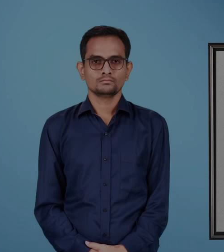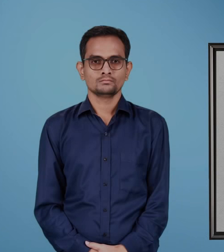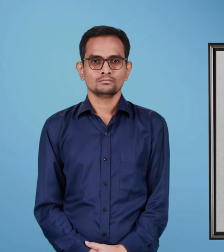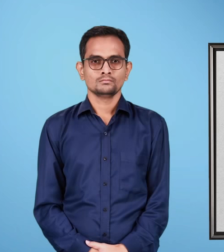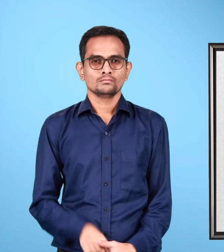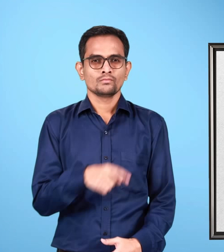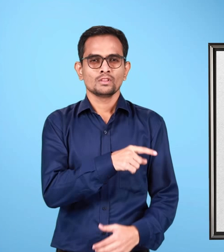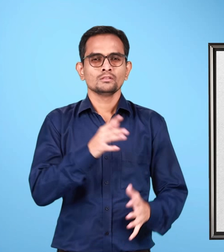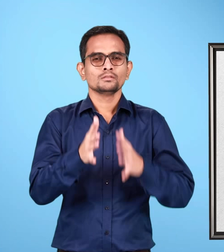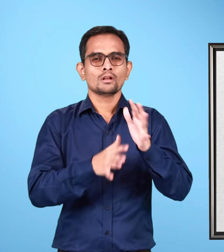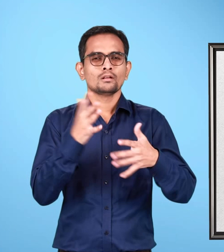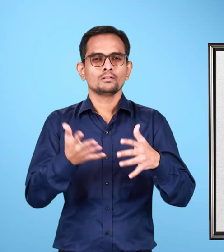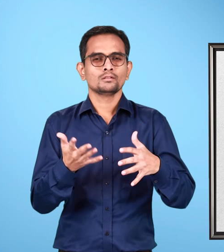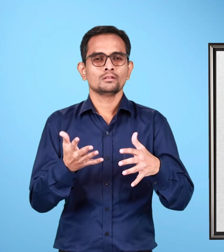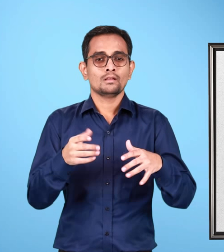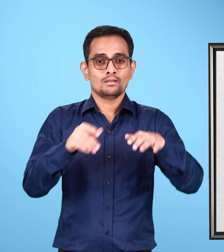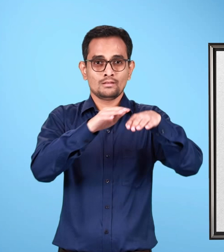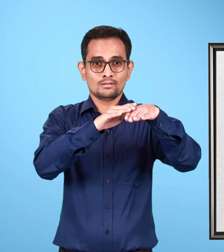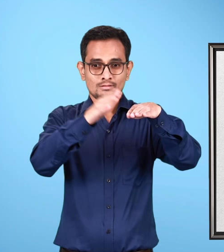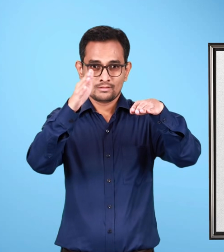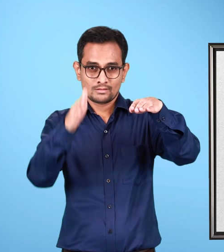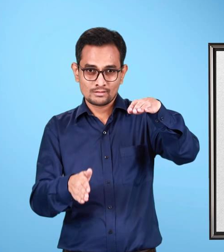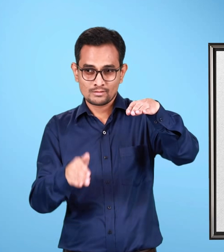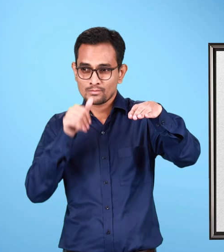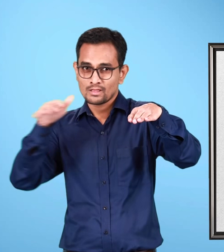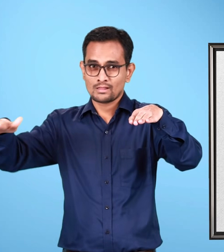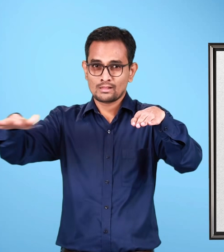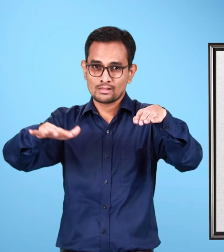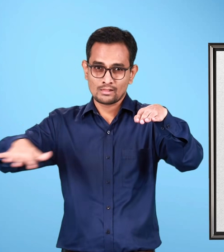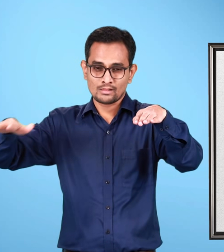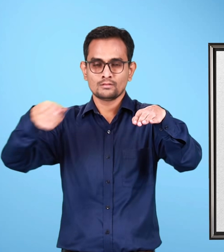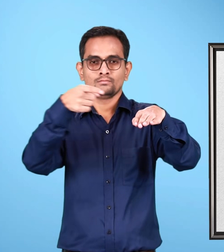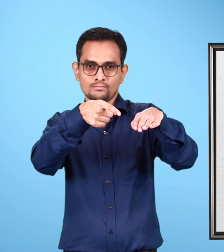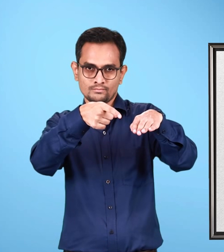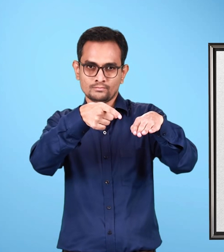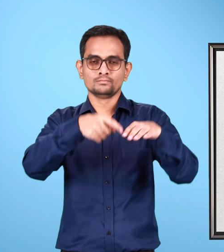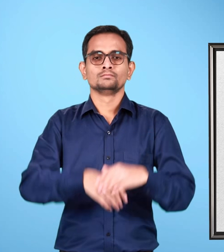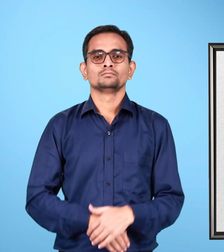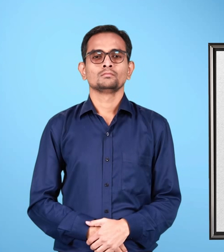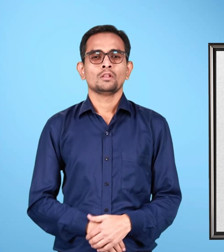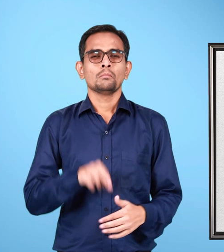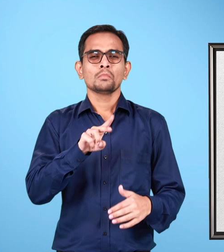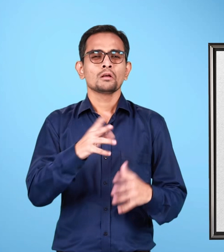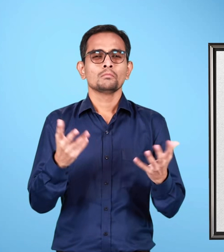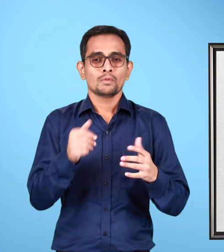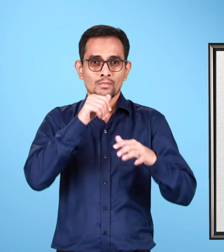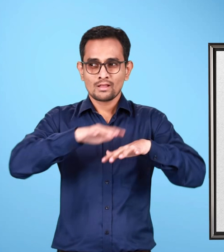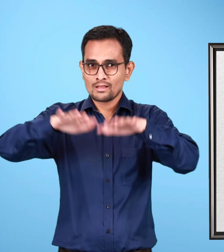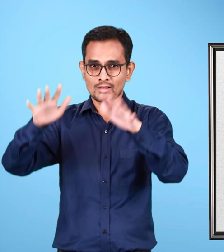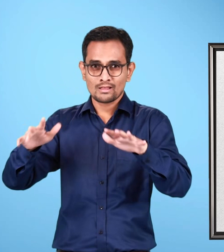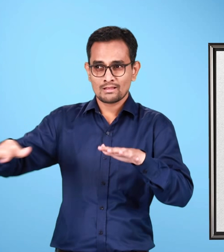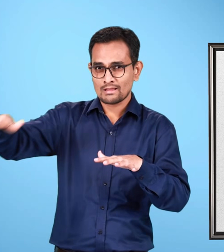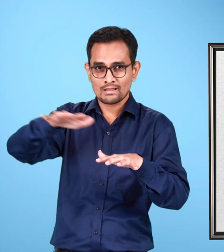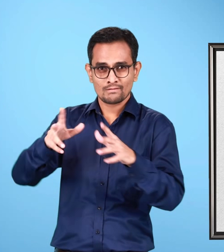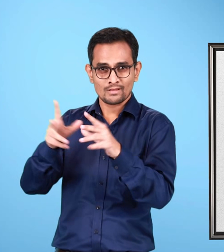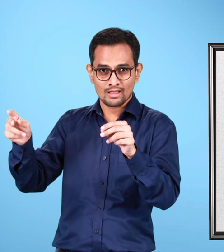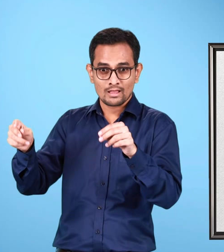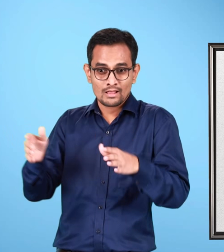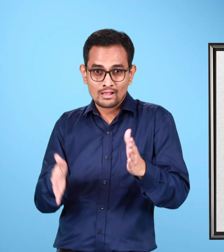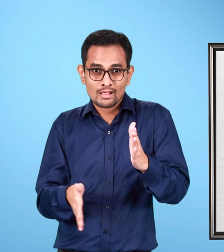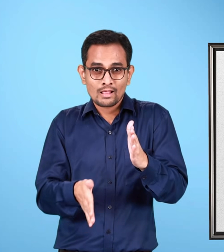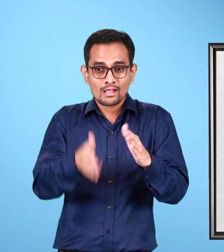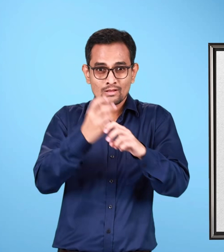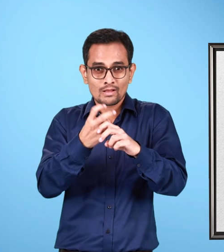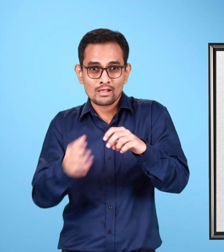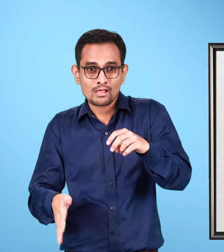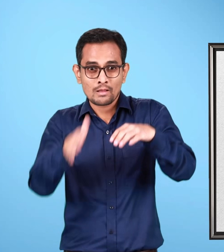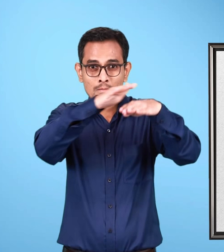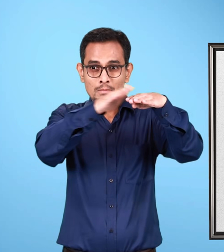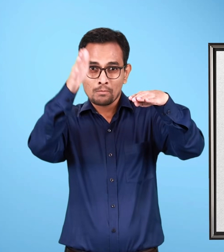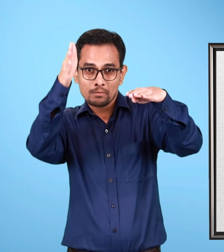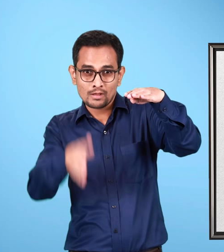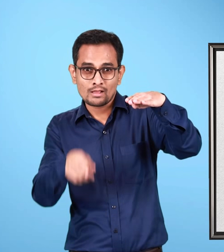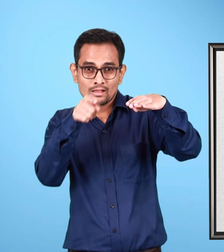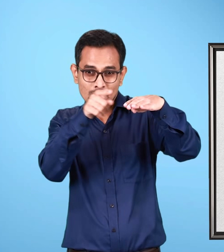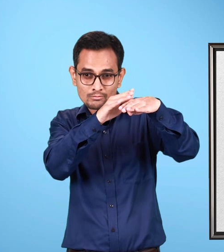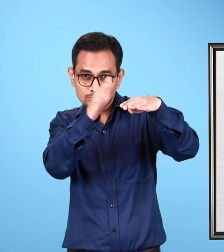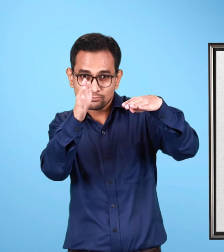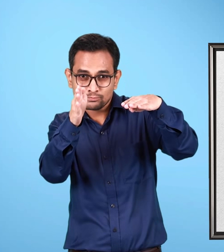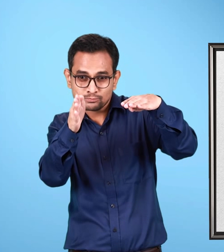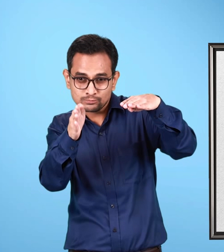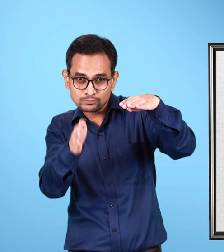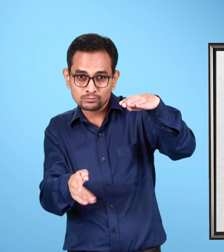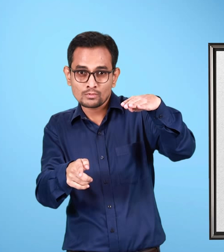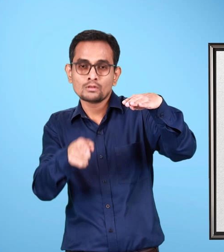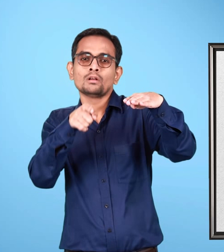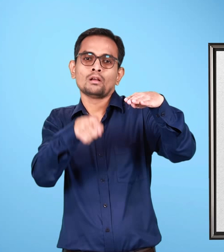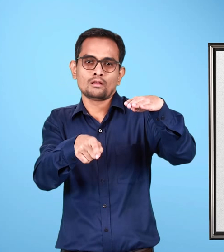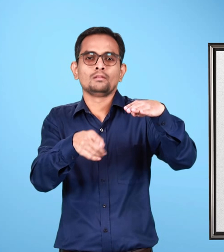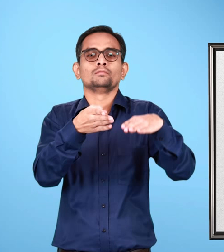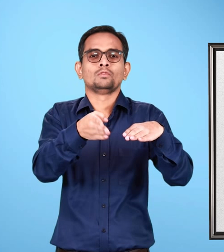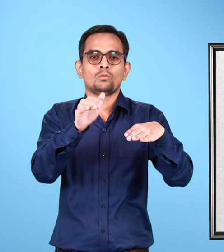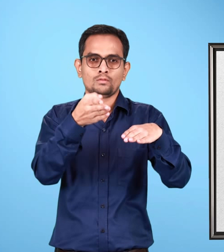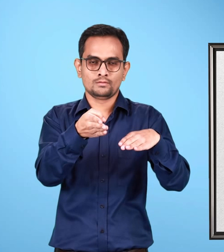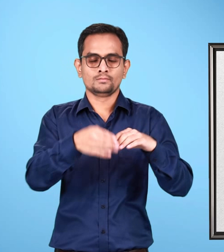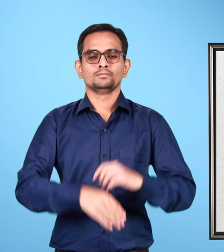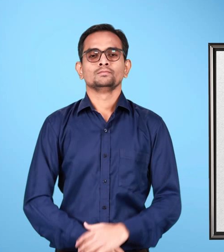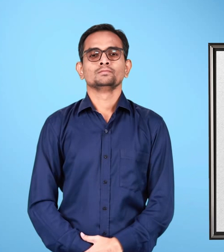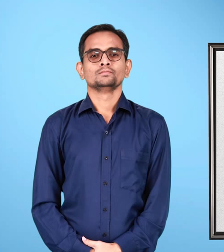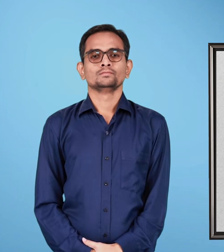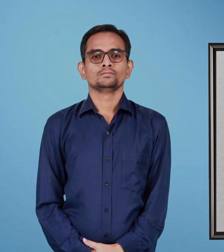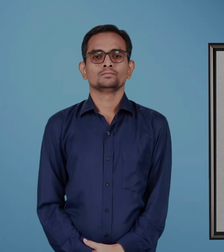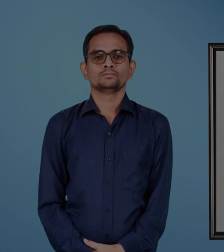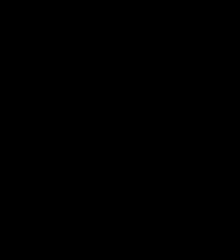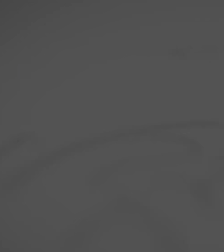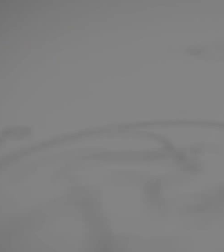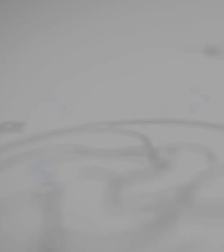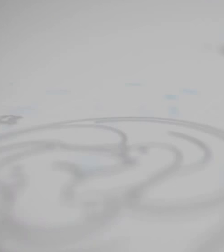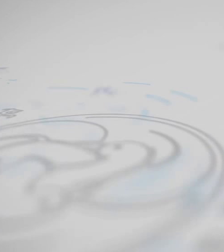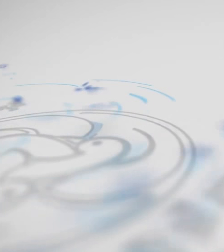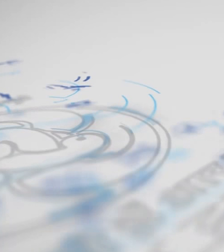The sign for sea cliff is this. The steep rocky coast rising almost vertically above sea water is called sea cliff.